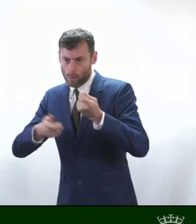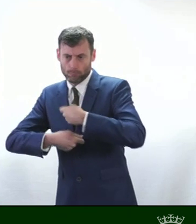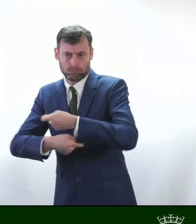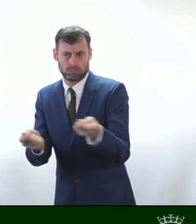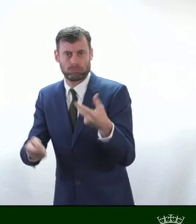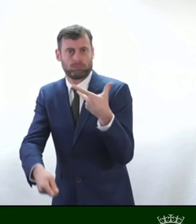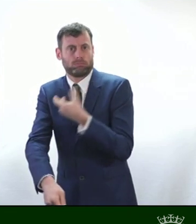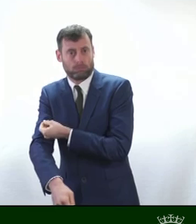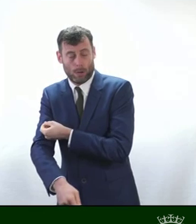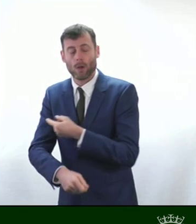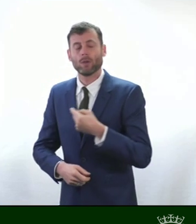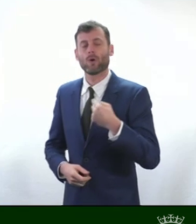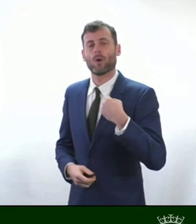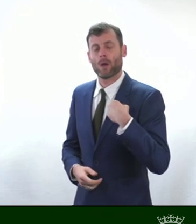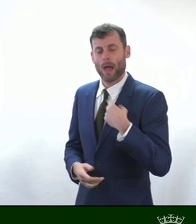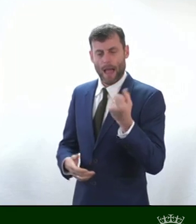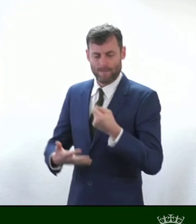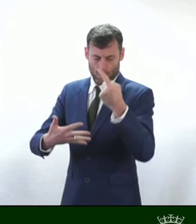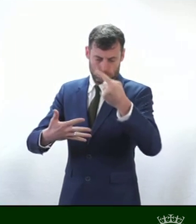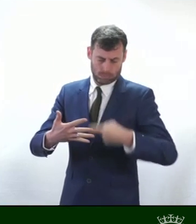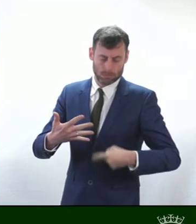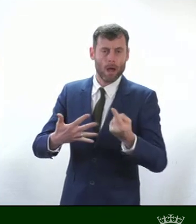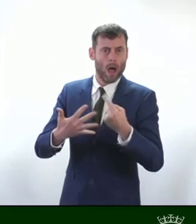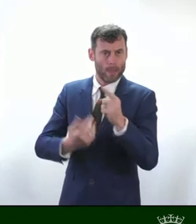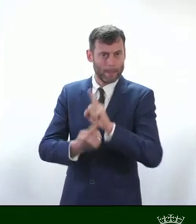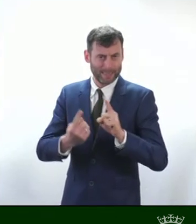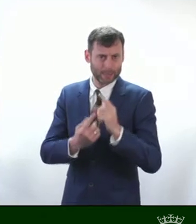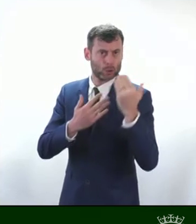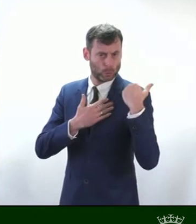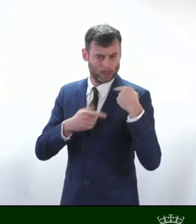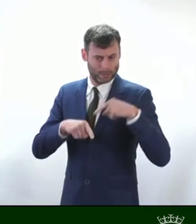In addition to my duties in this House, I shall have further such meetings later today.